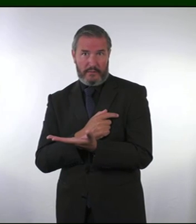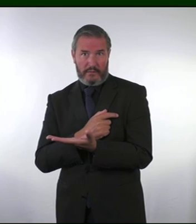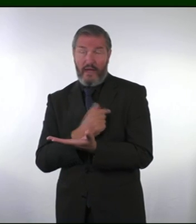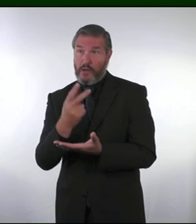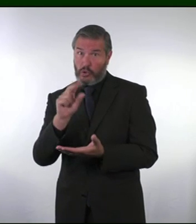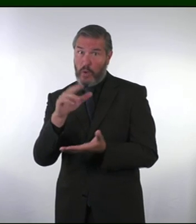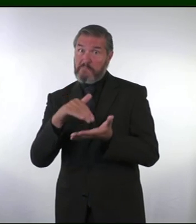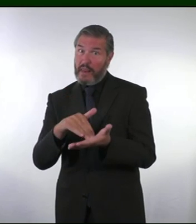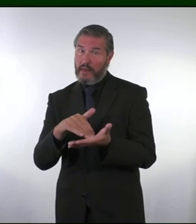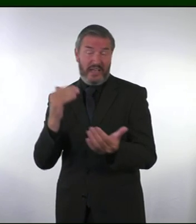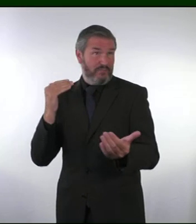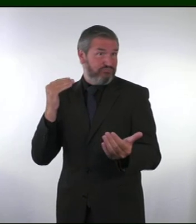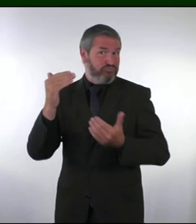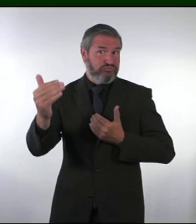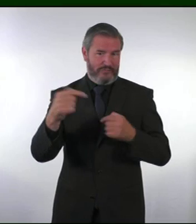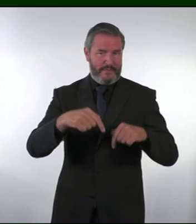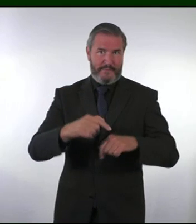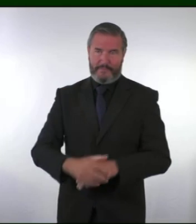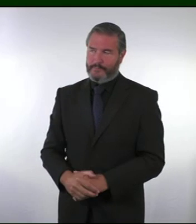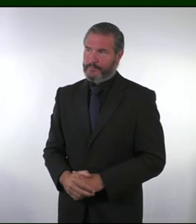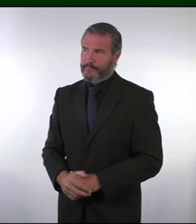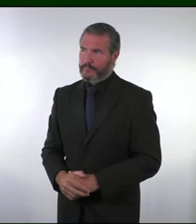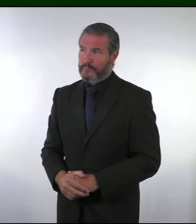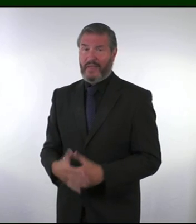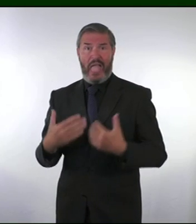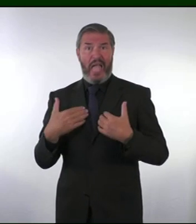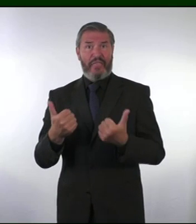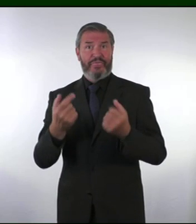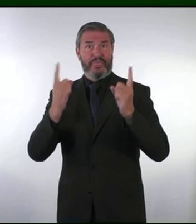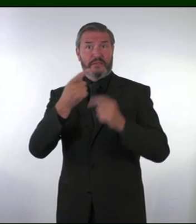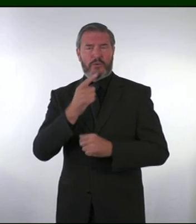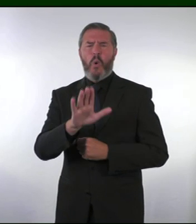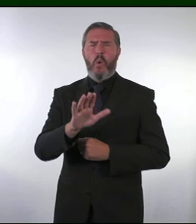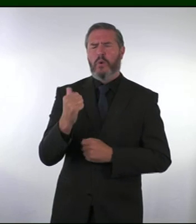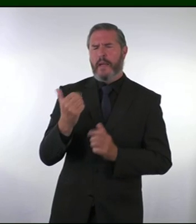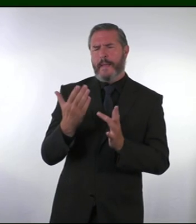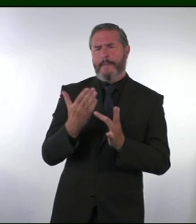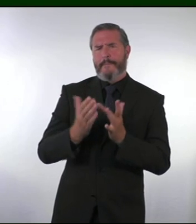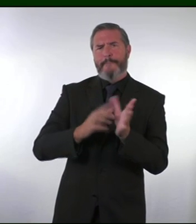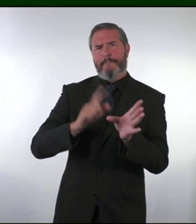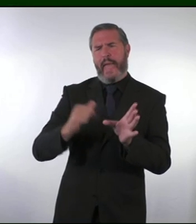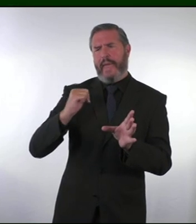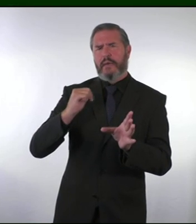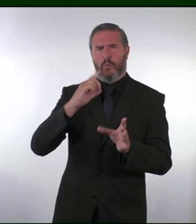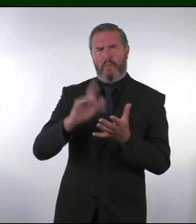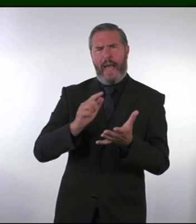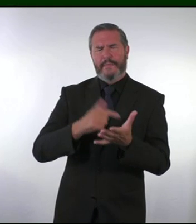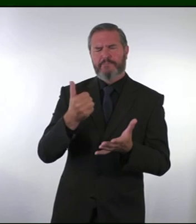Twelve million—it is way beyond. The Health Secretary said that we would have the app by mid-May—presumably that was on advice.